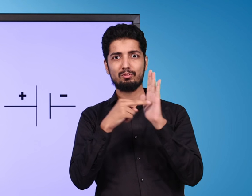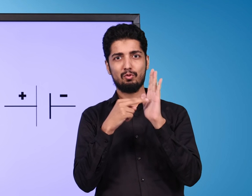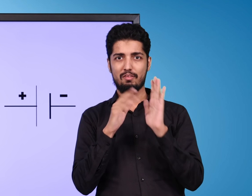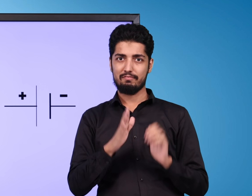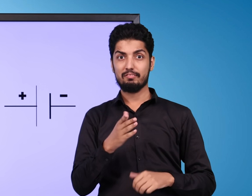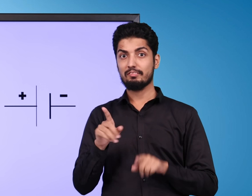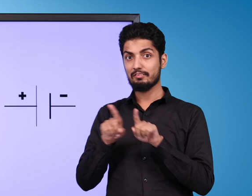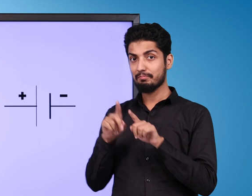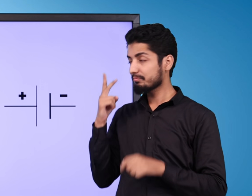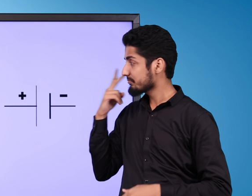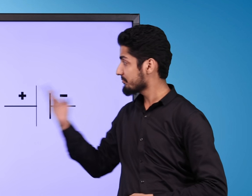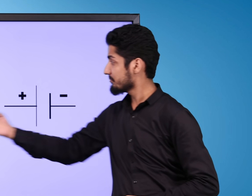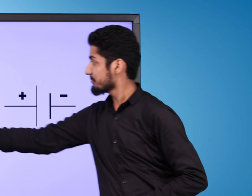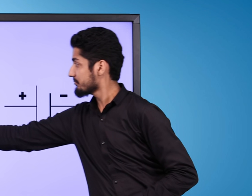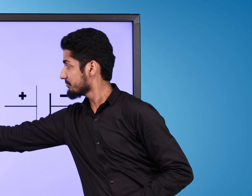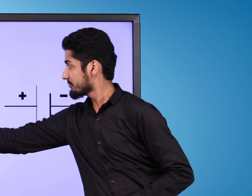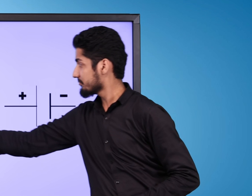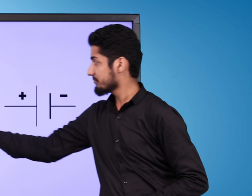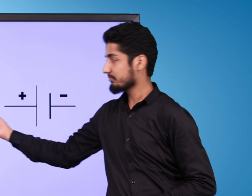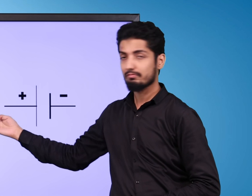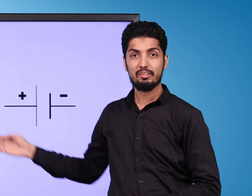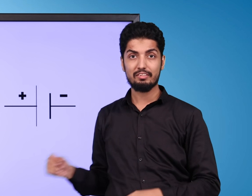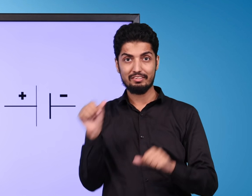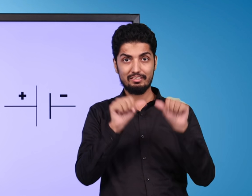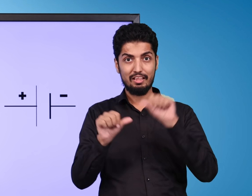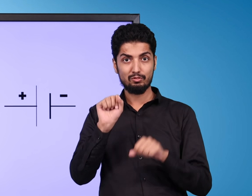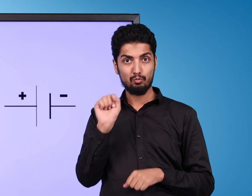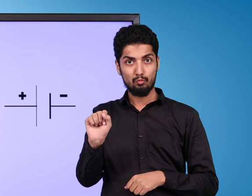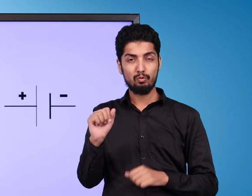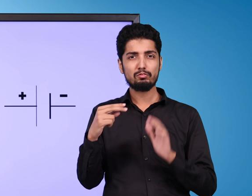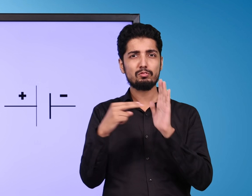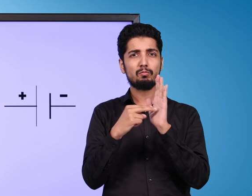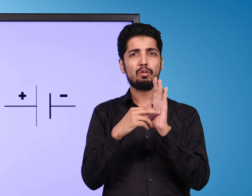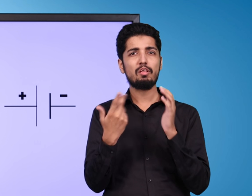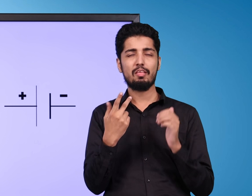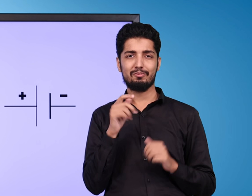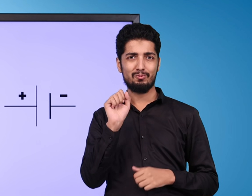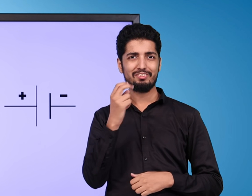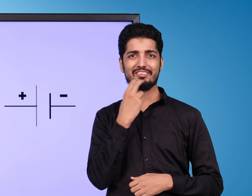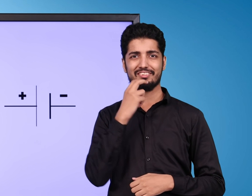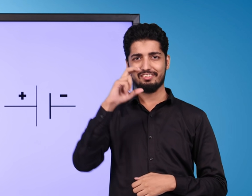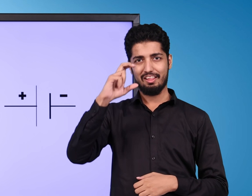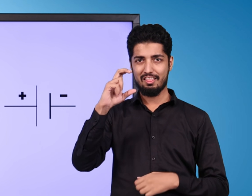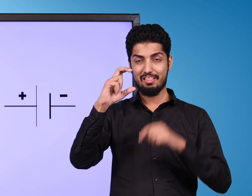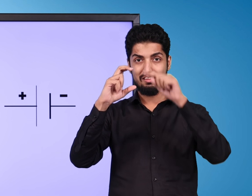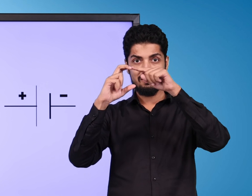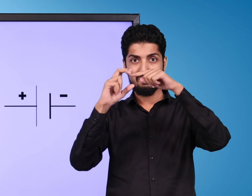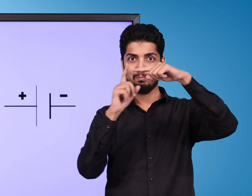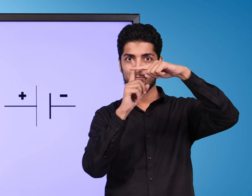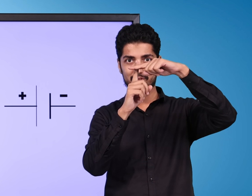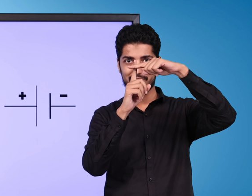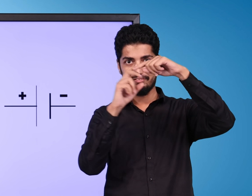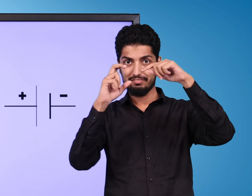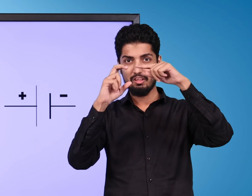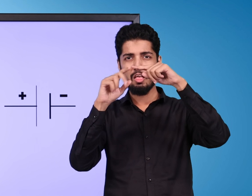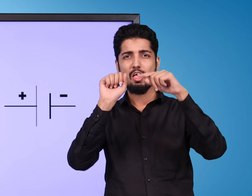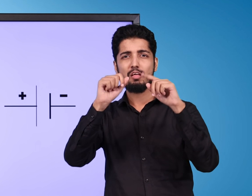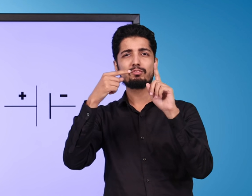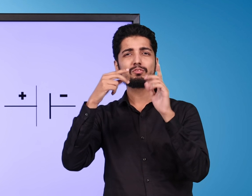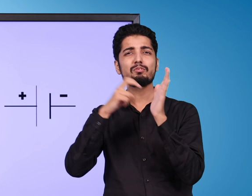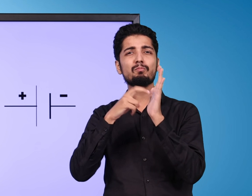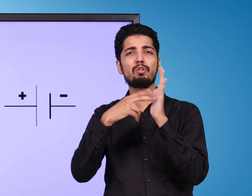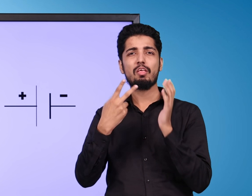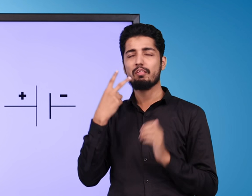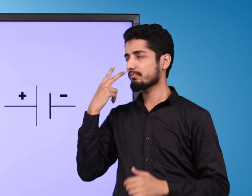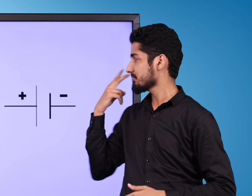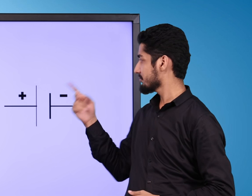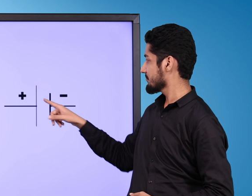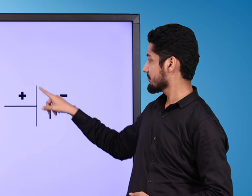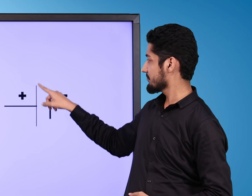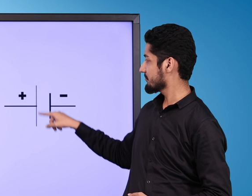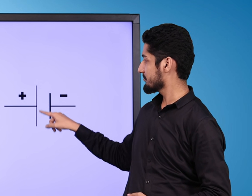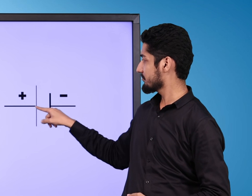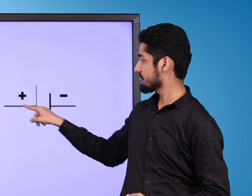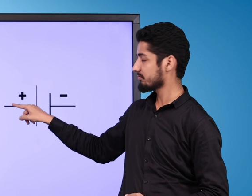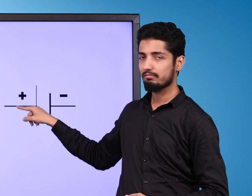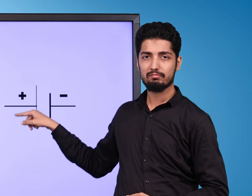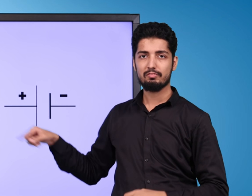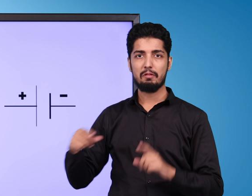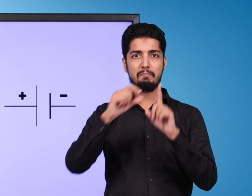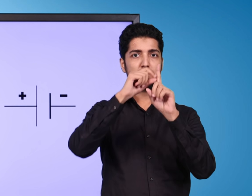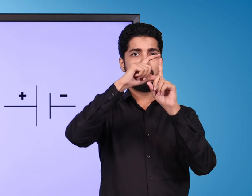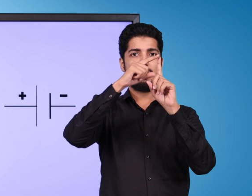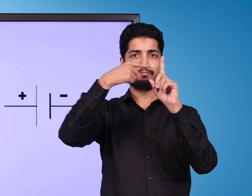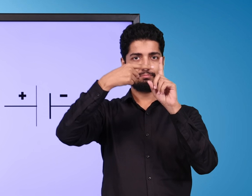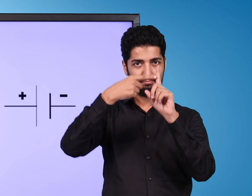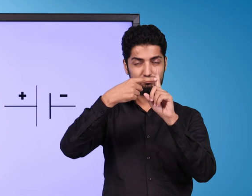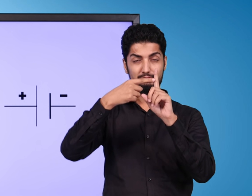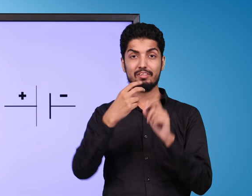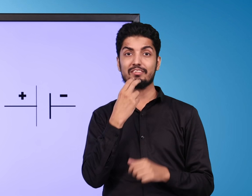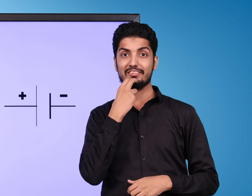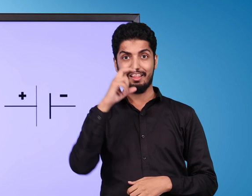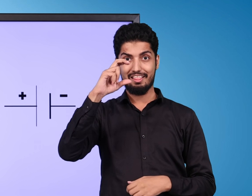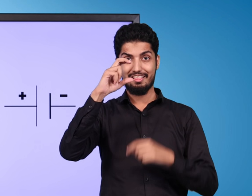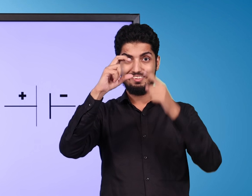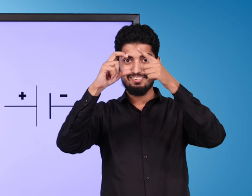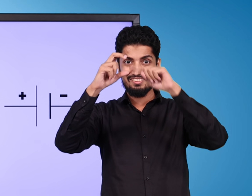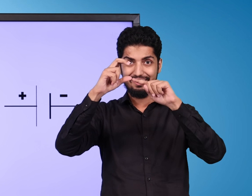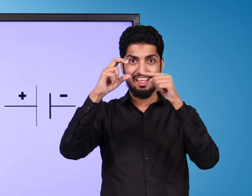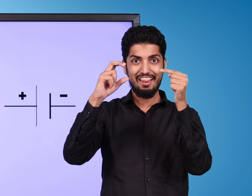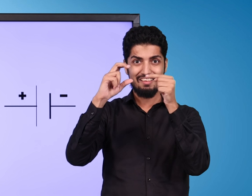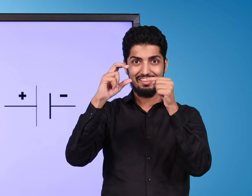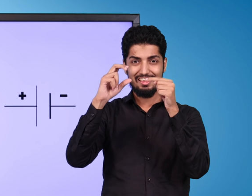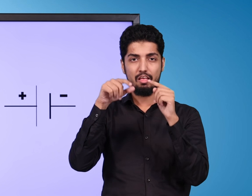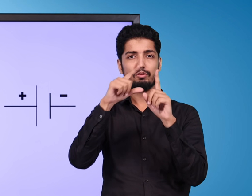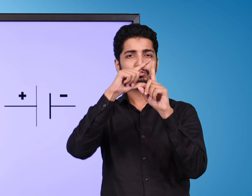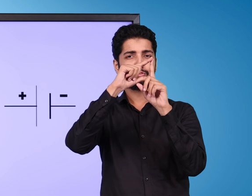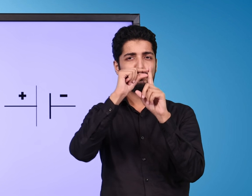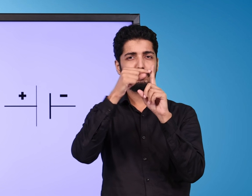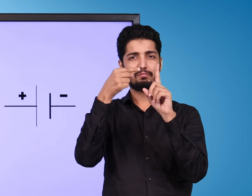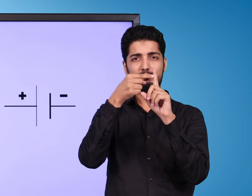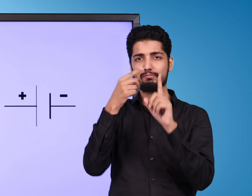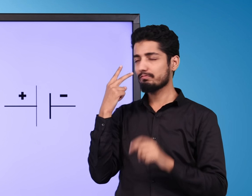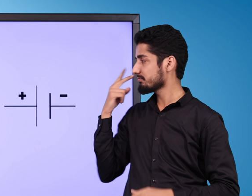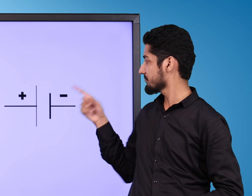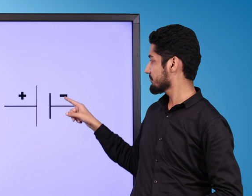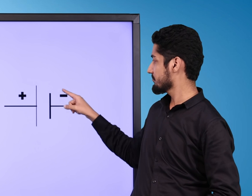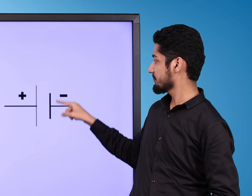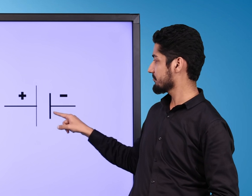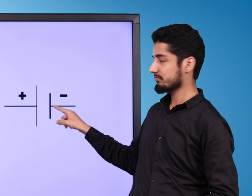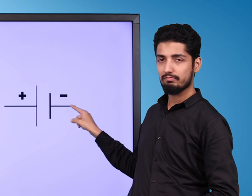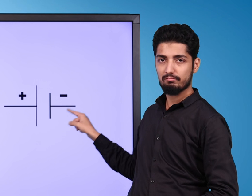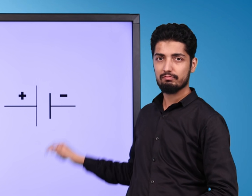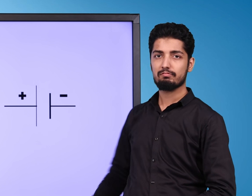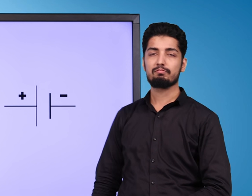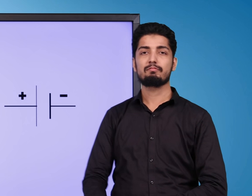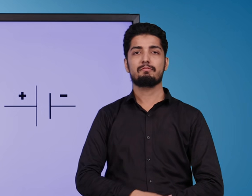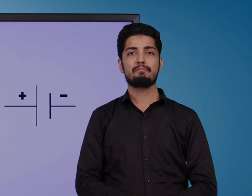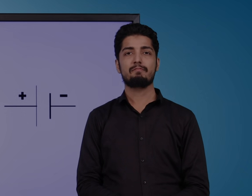This is the symbol of an electric cell.